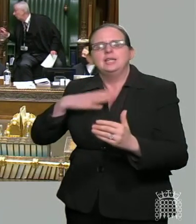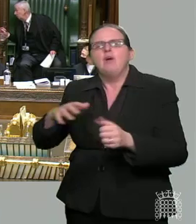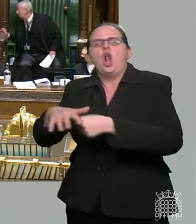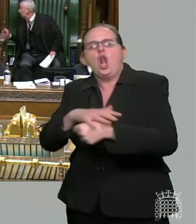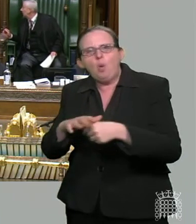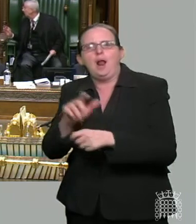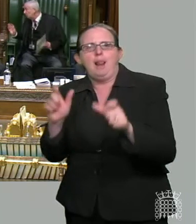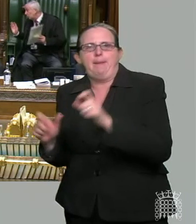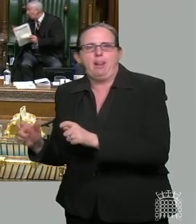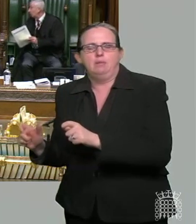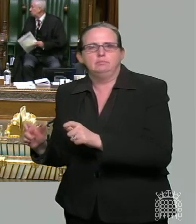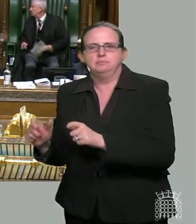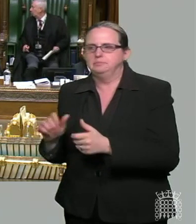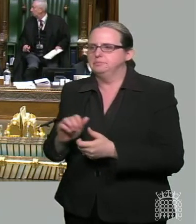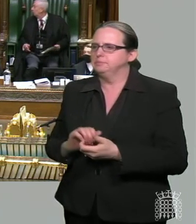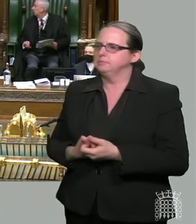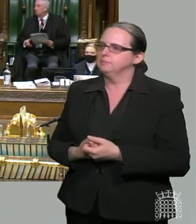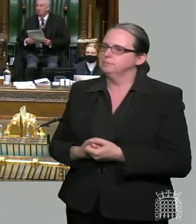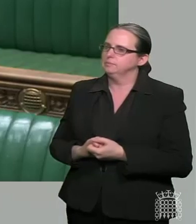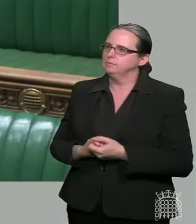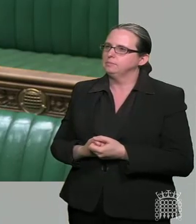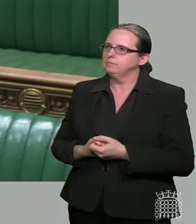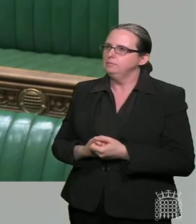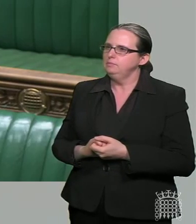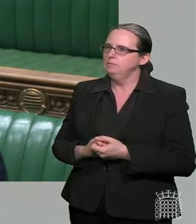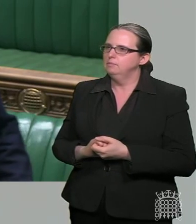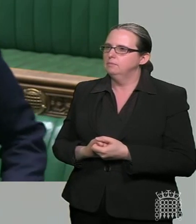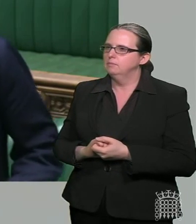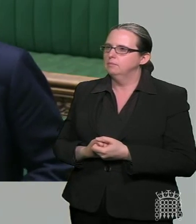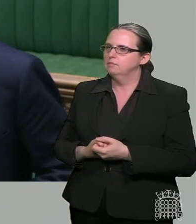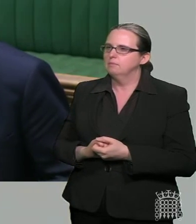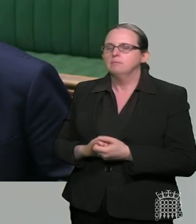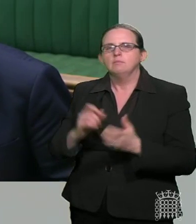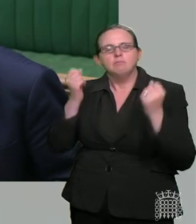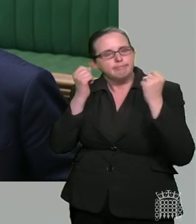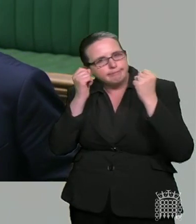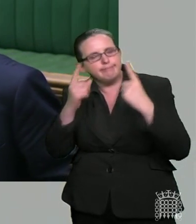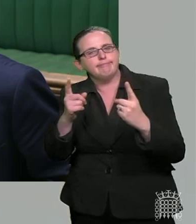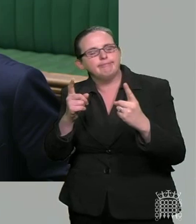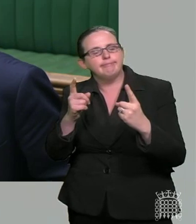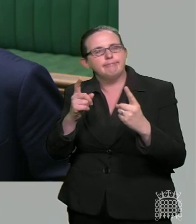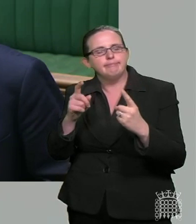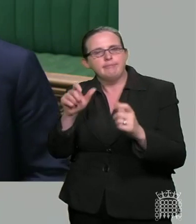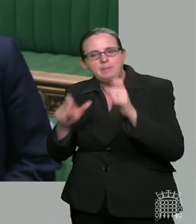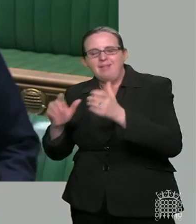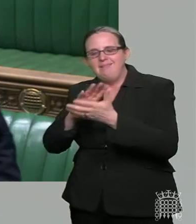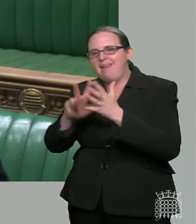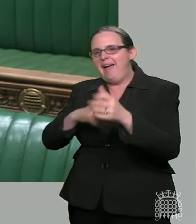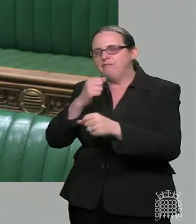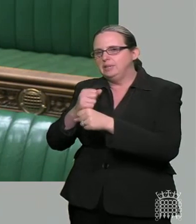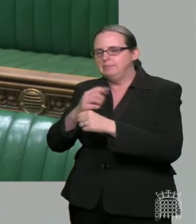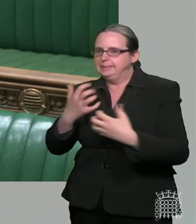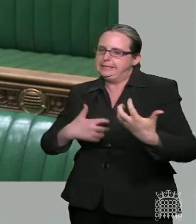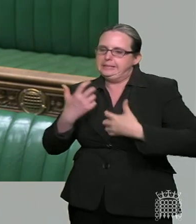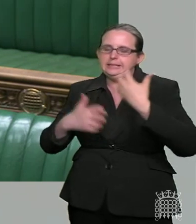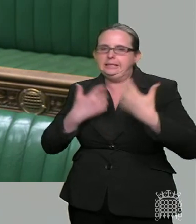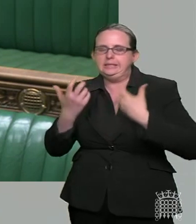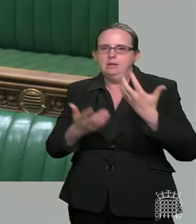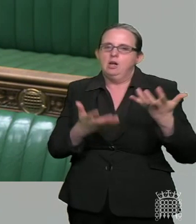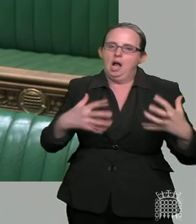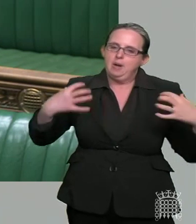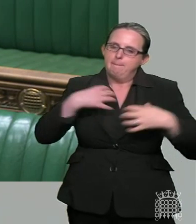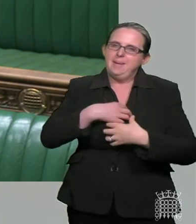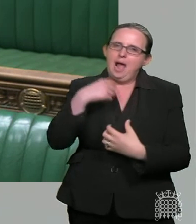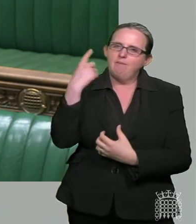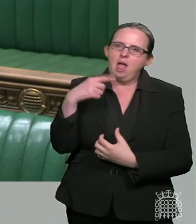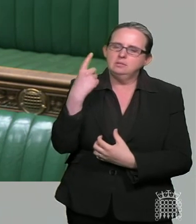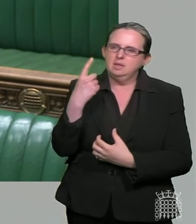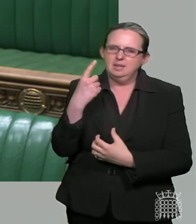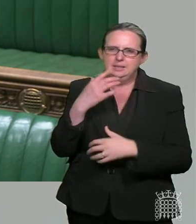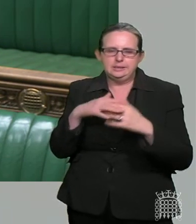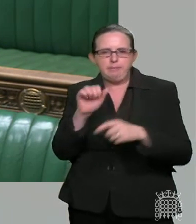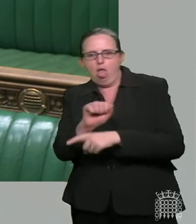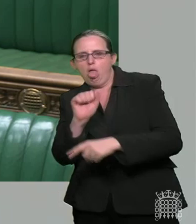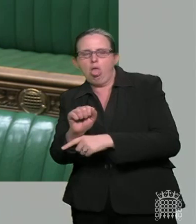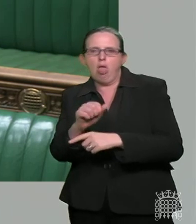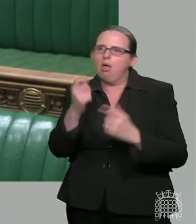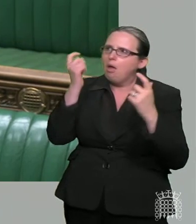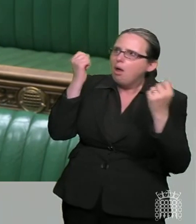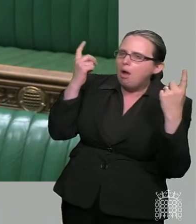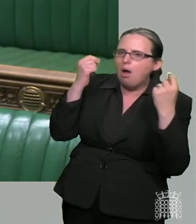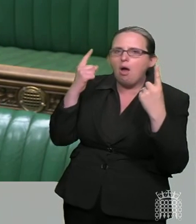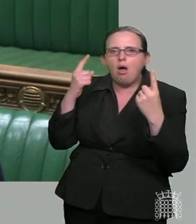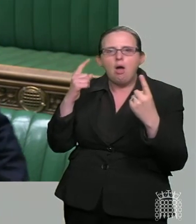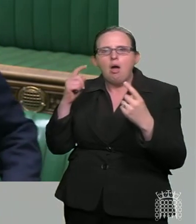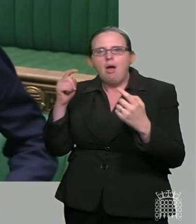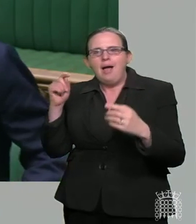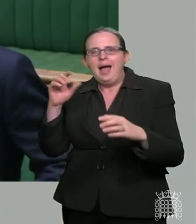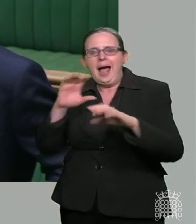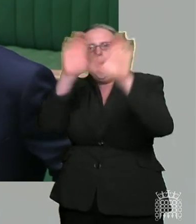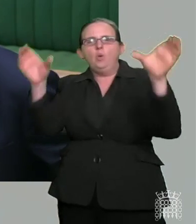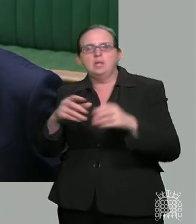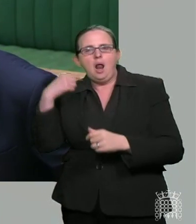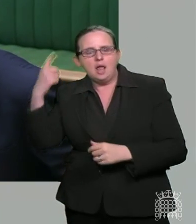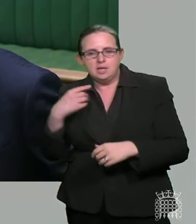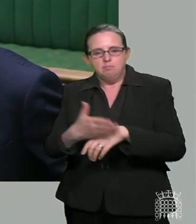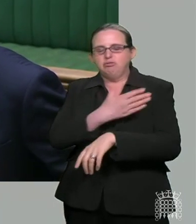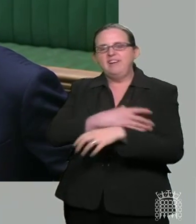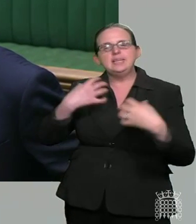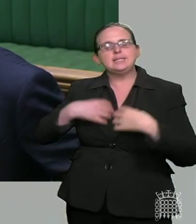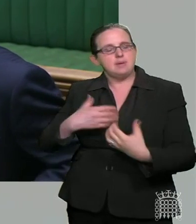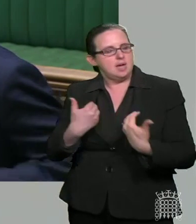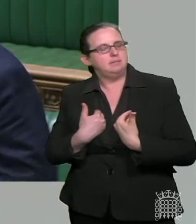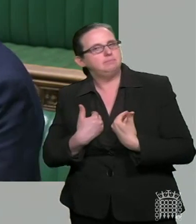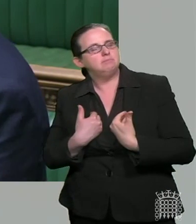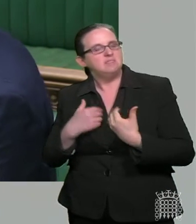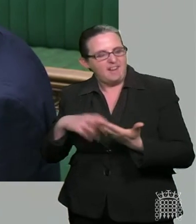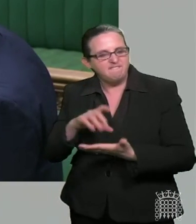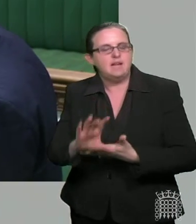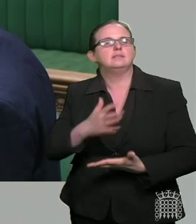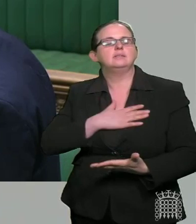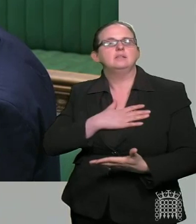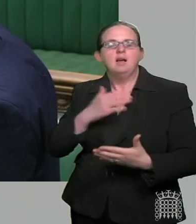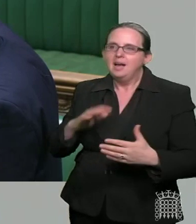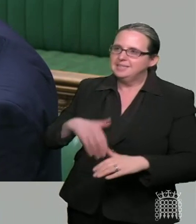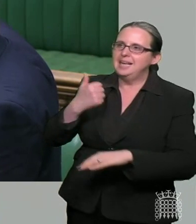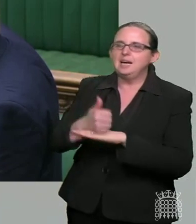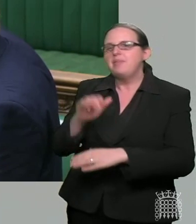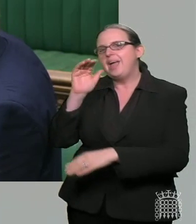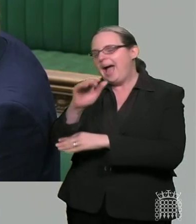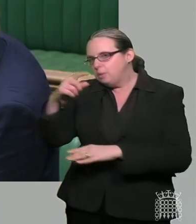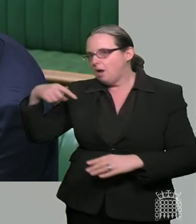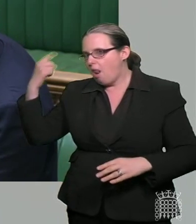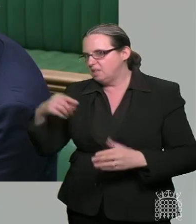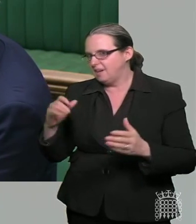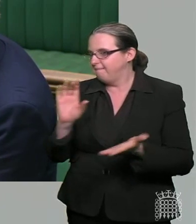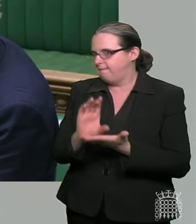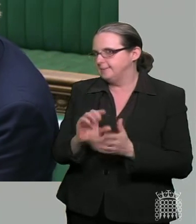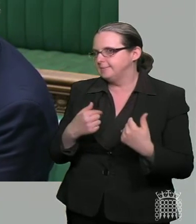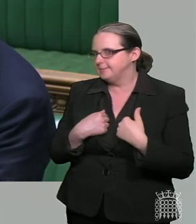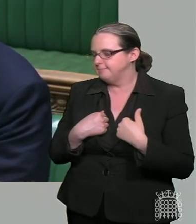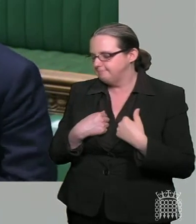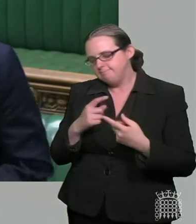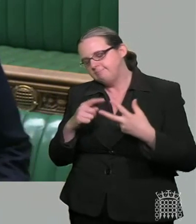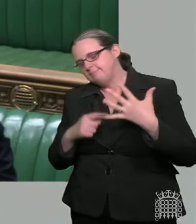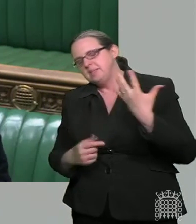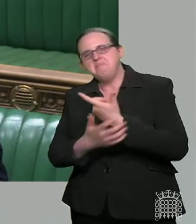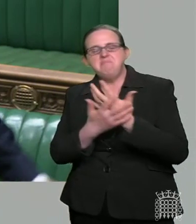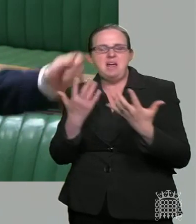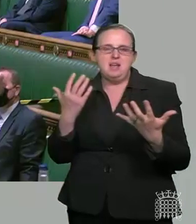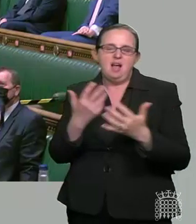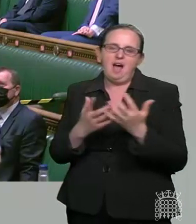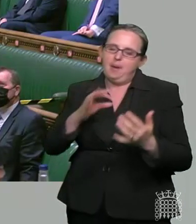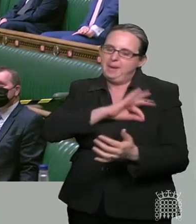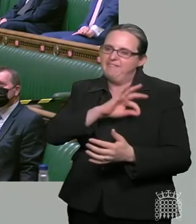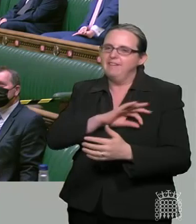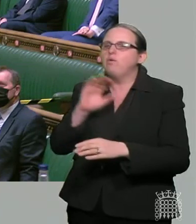I can understand the feelings of frustration that the people of Havering may have about a current Mayor of London who does not understand the needs of outer London and is not investing in outer London in the way that a previous Mayor did—I seem to recall that they set up the outer London fund and drove through many other benefits for the outer boroughs.